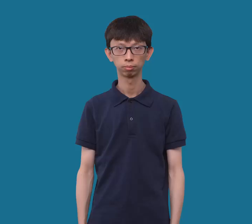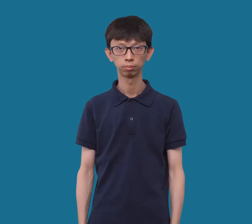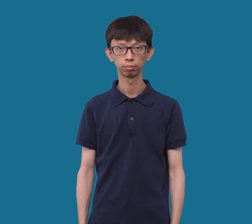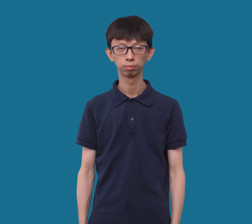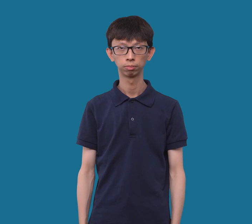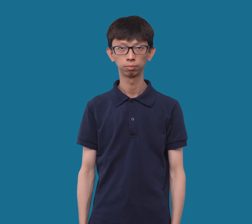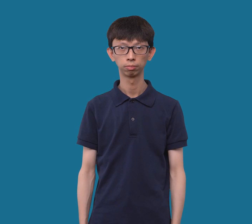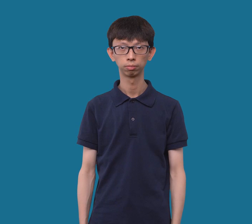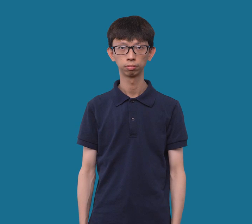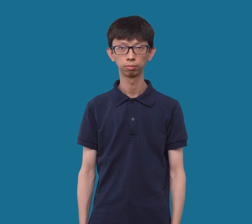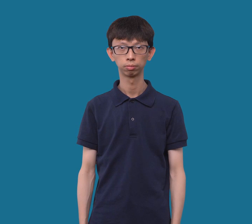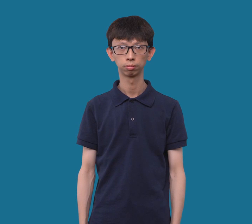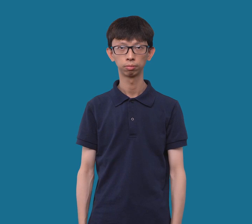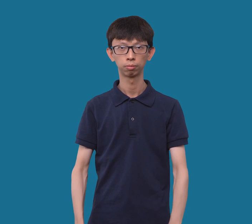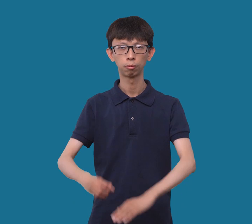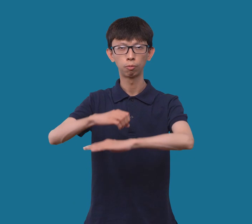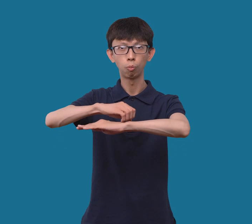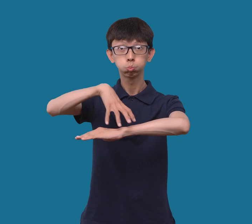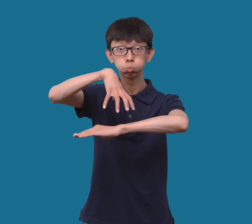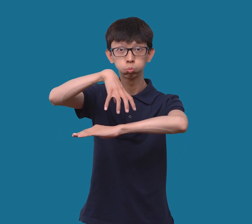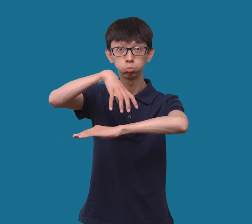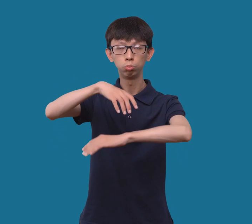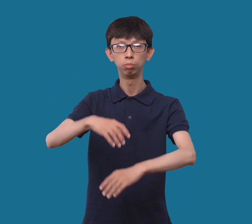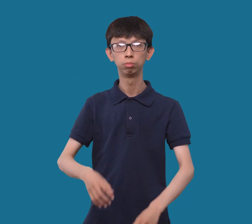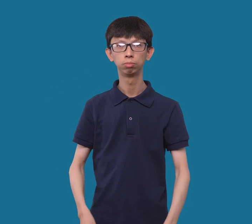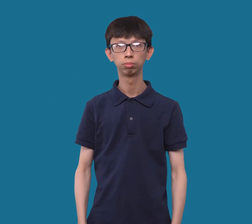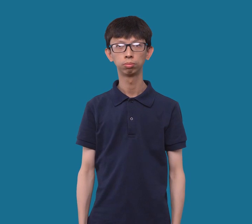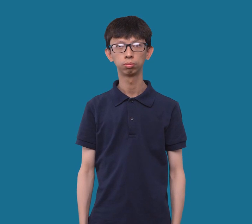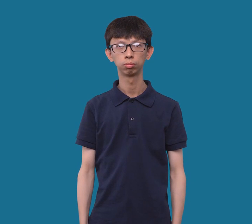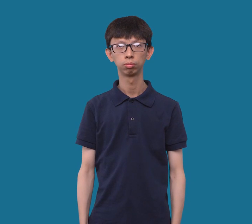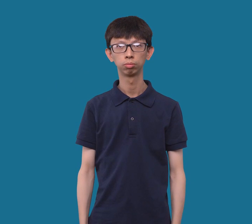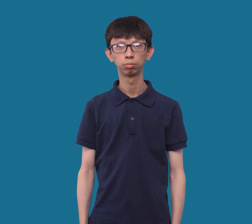bỏng